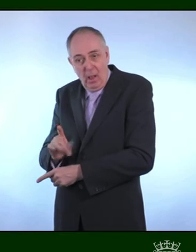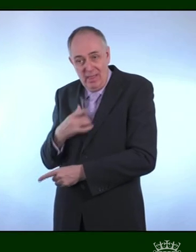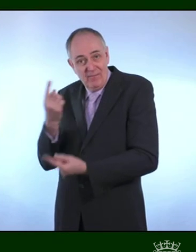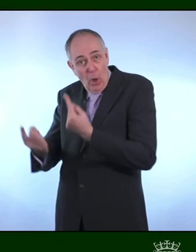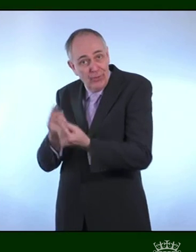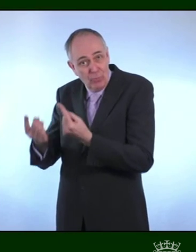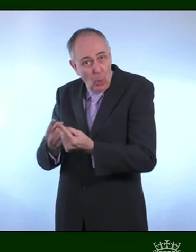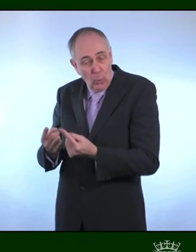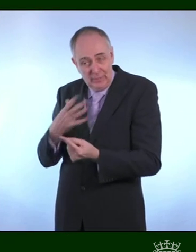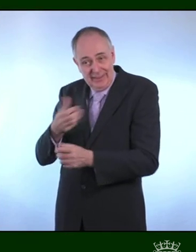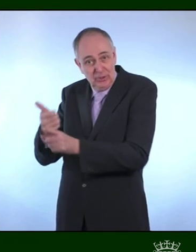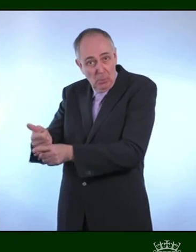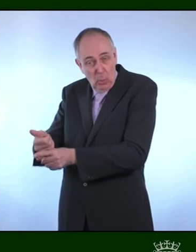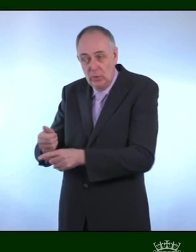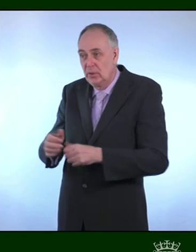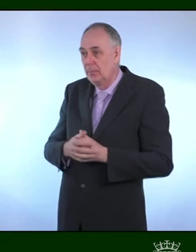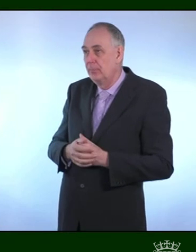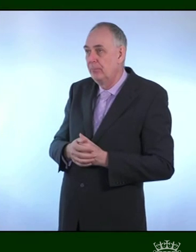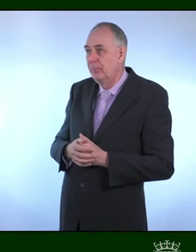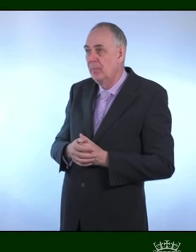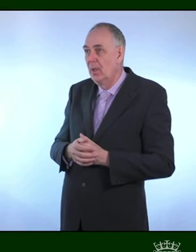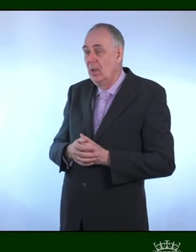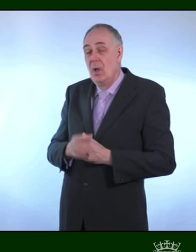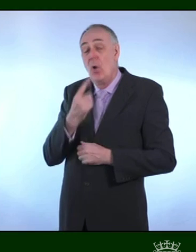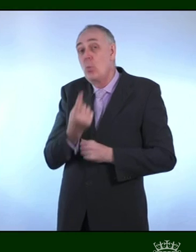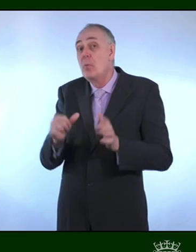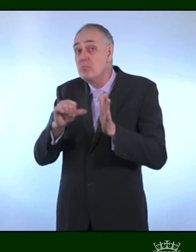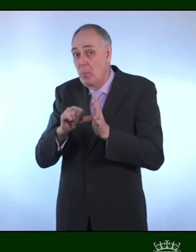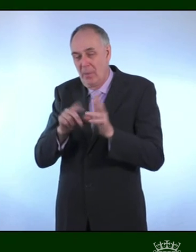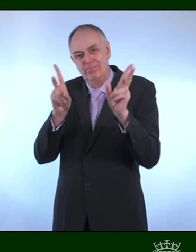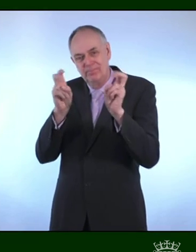May I raise with him, as a former Foreign Secretary, the plight of the British Council?